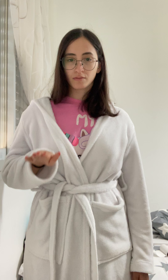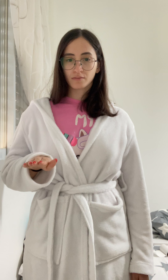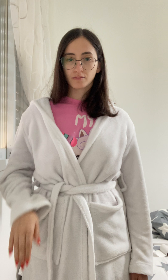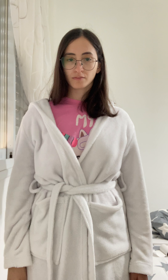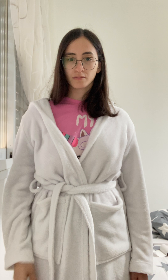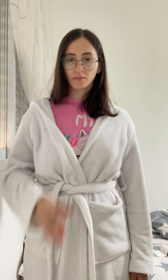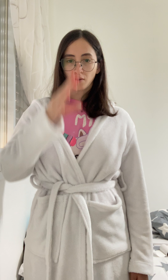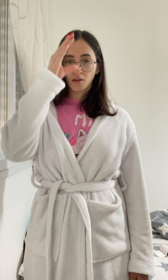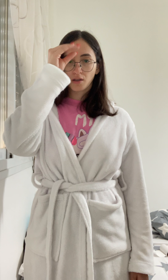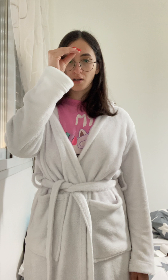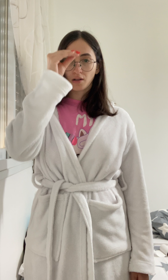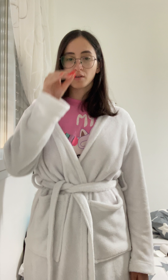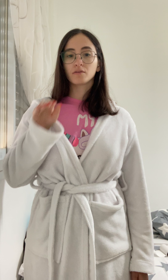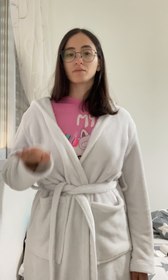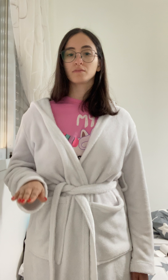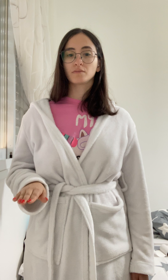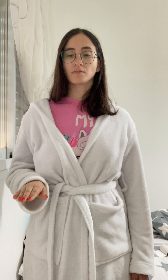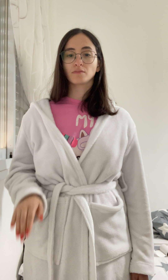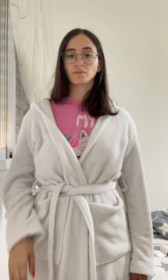ילד